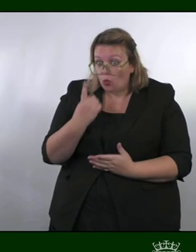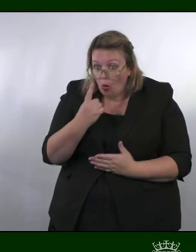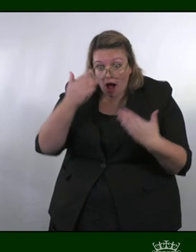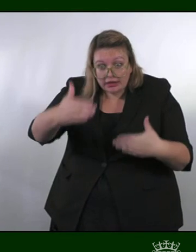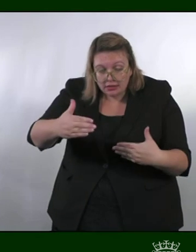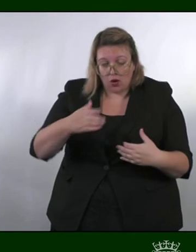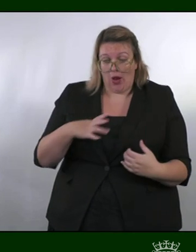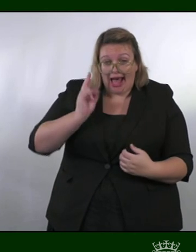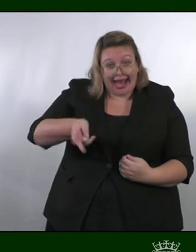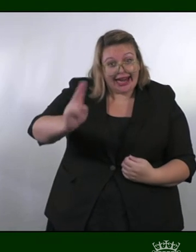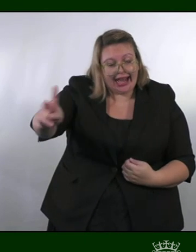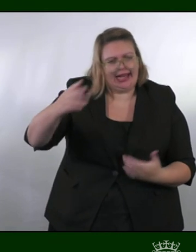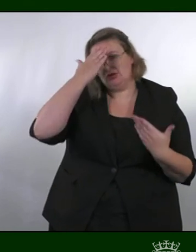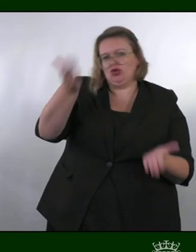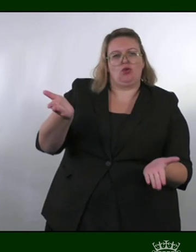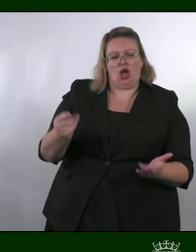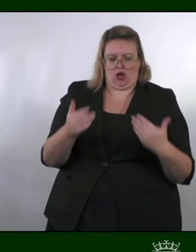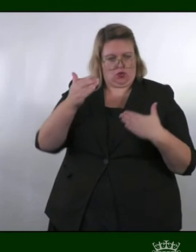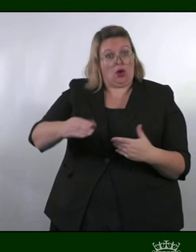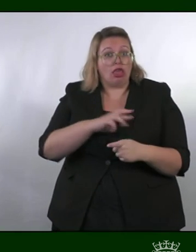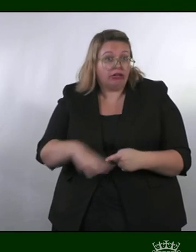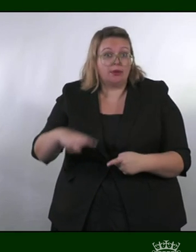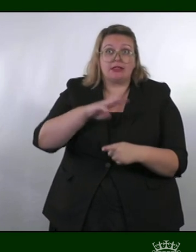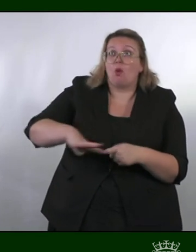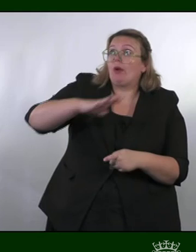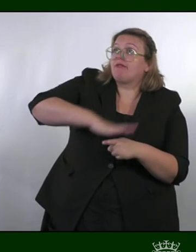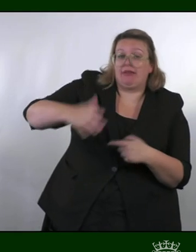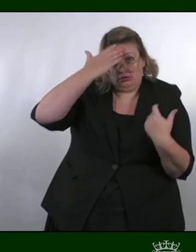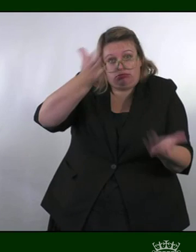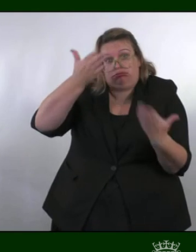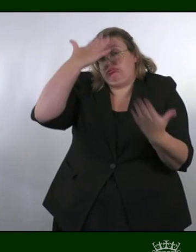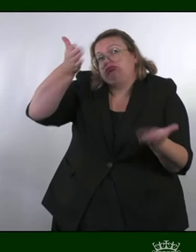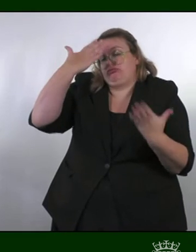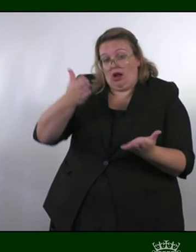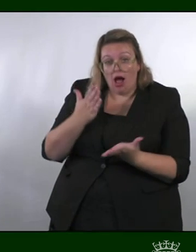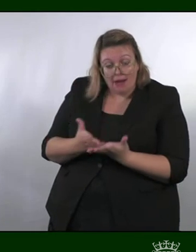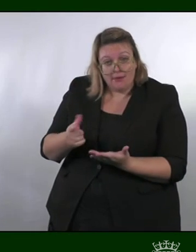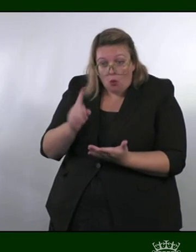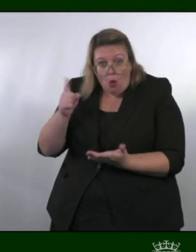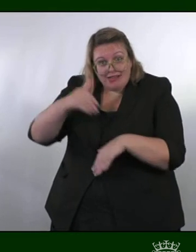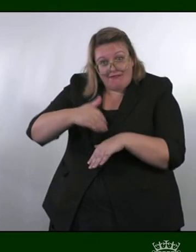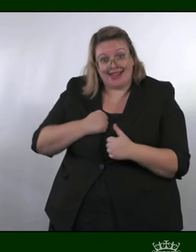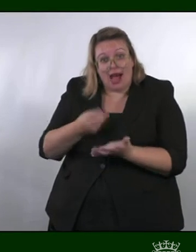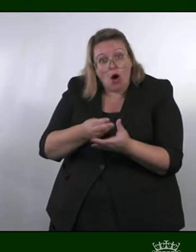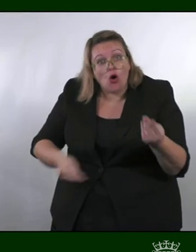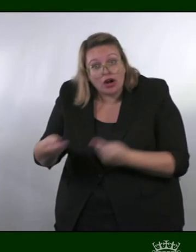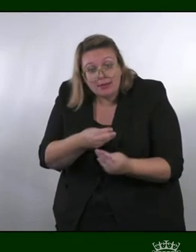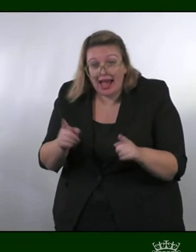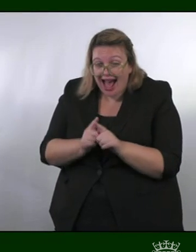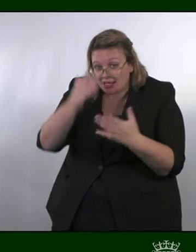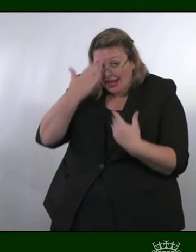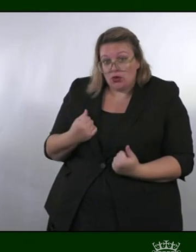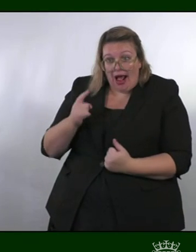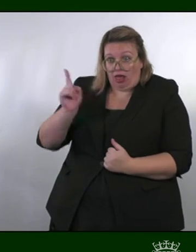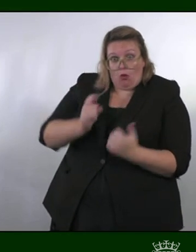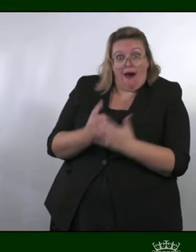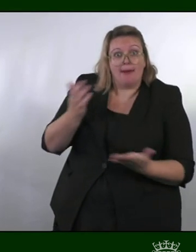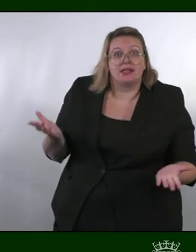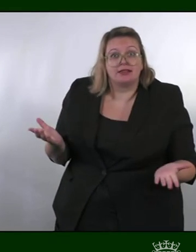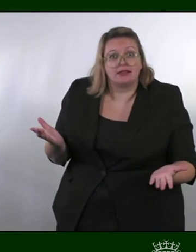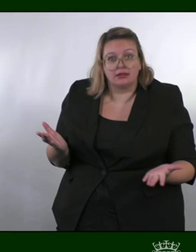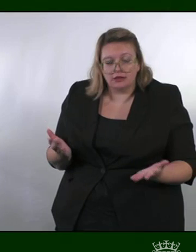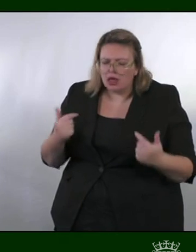He cannot say how long they would go on. He cannot say how much damage they would do to the UK economy and to people’s mental health.